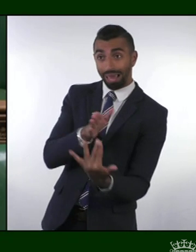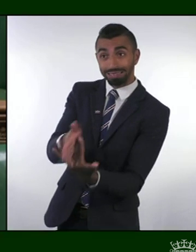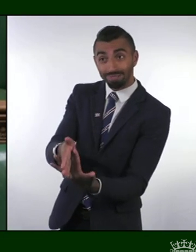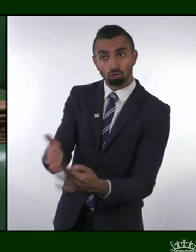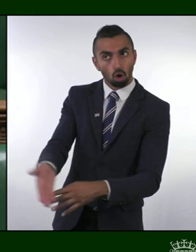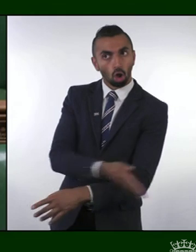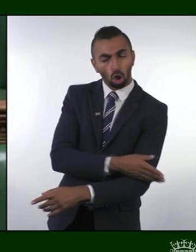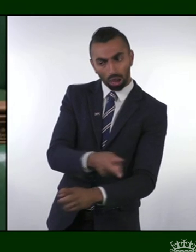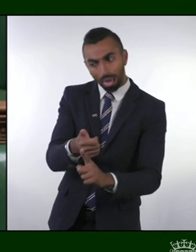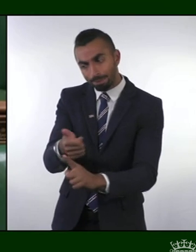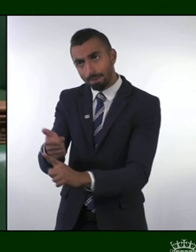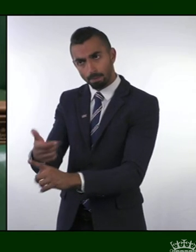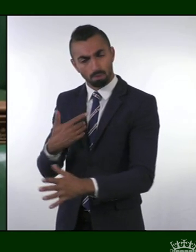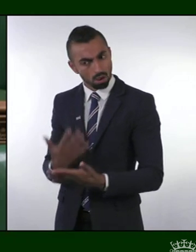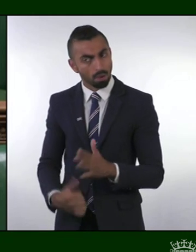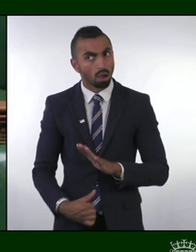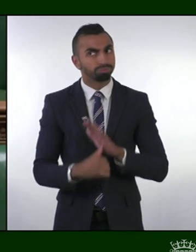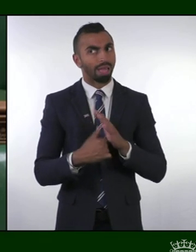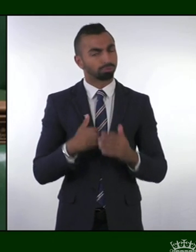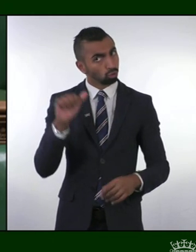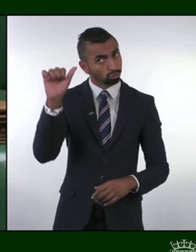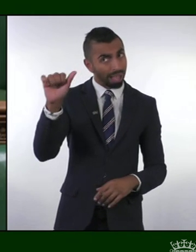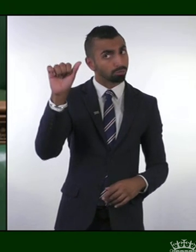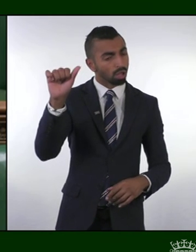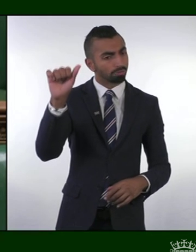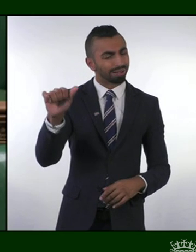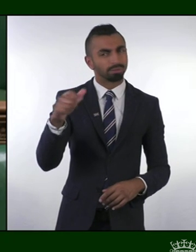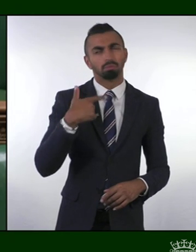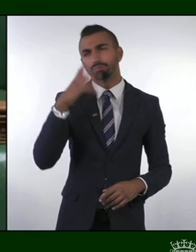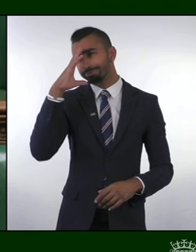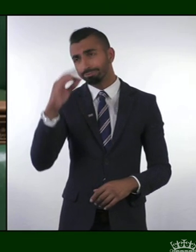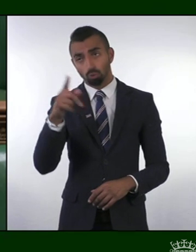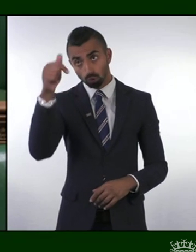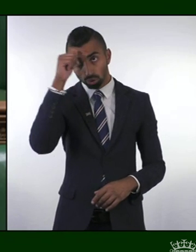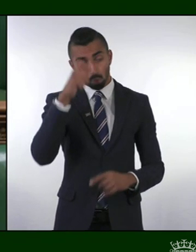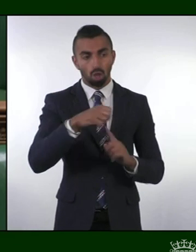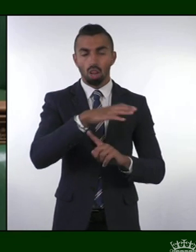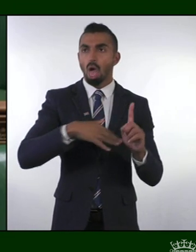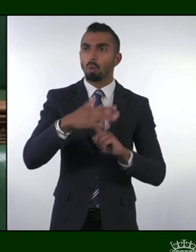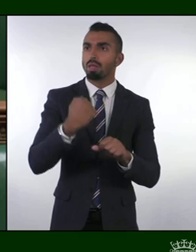My right honourable Friend, the Secretary of State for Housing, Communities and Local Government has been engaging extensively with the sector.